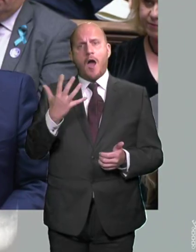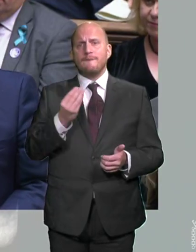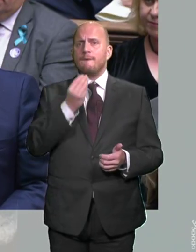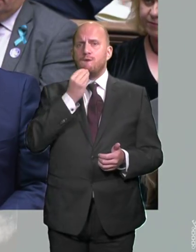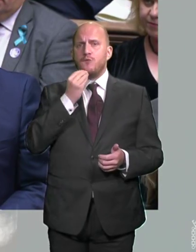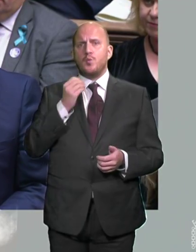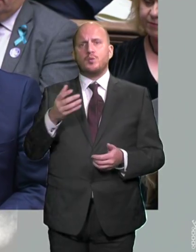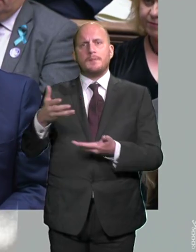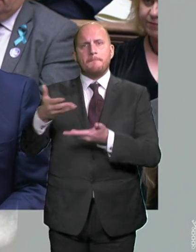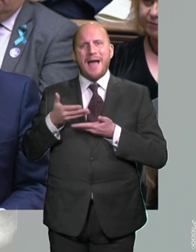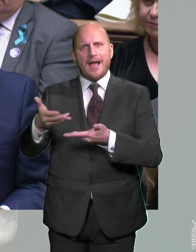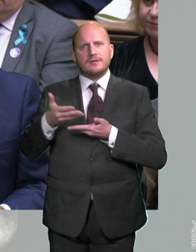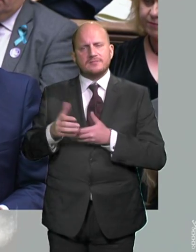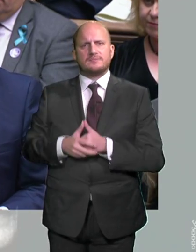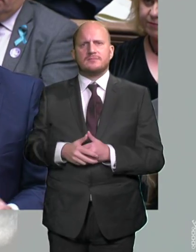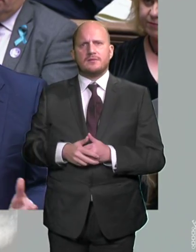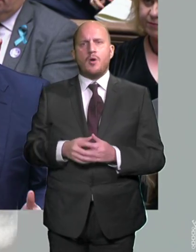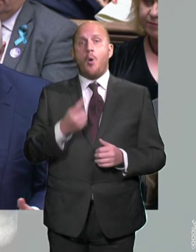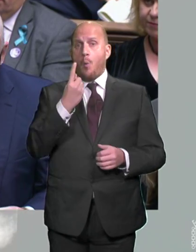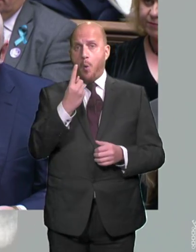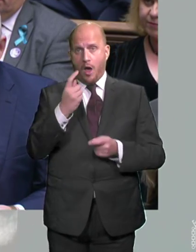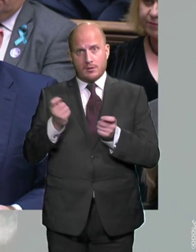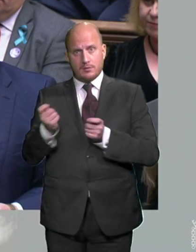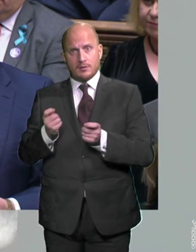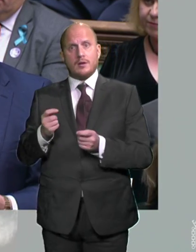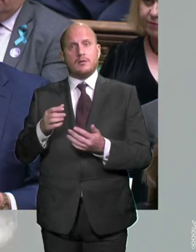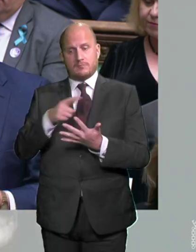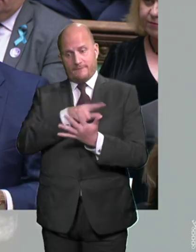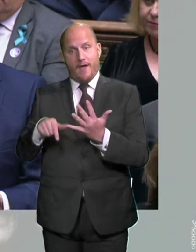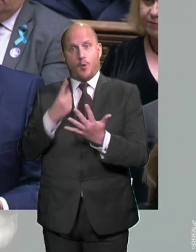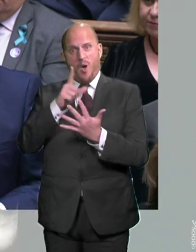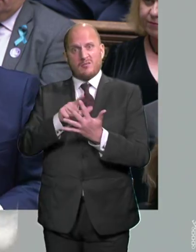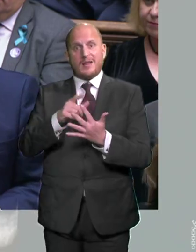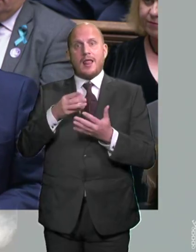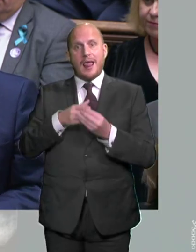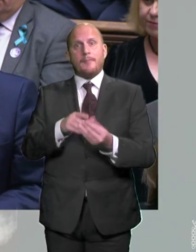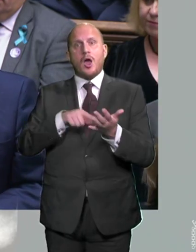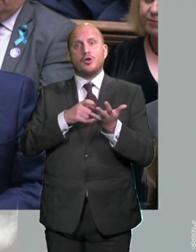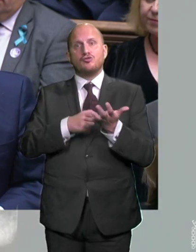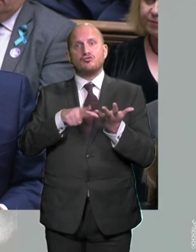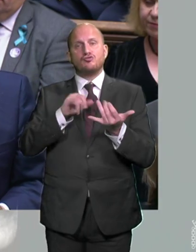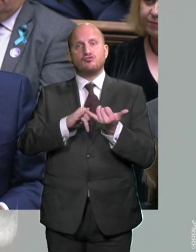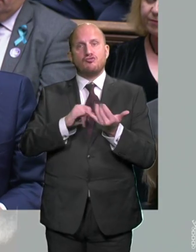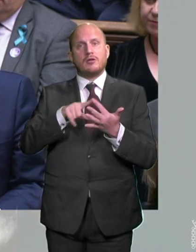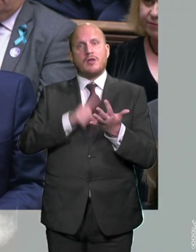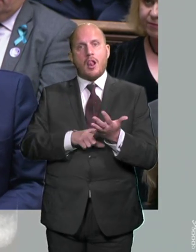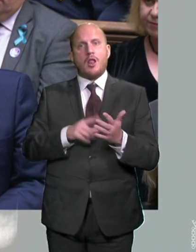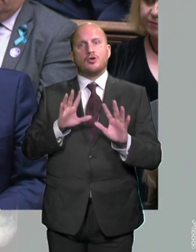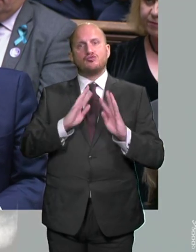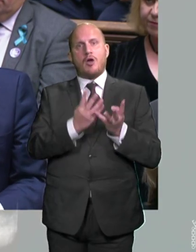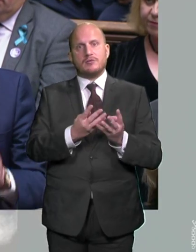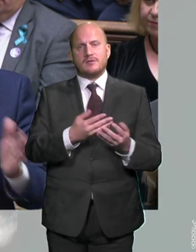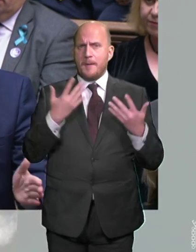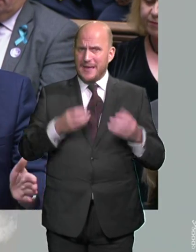One of those food banks is run by the Trussell Trust, and it has issued over 2,000 food parcels during the last six months.